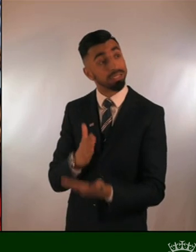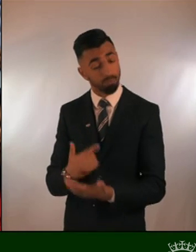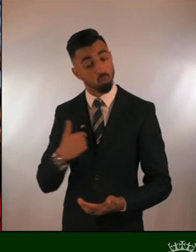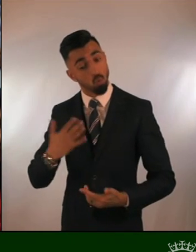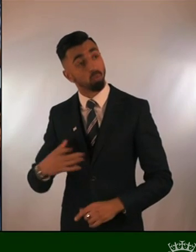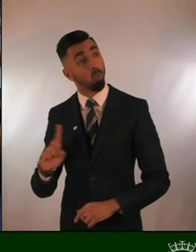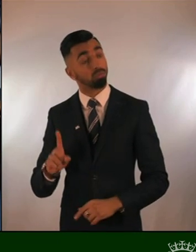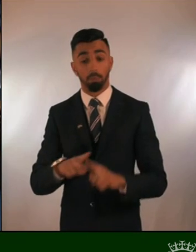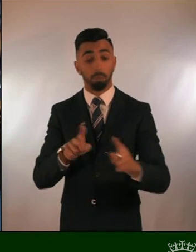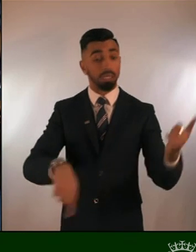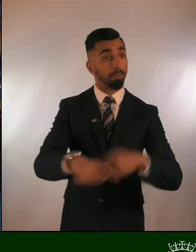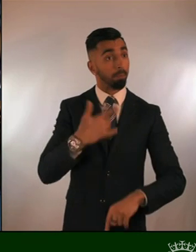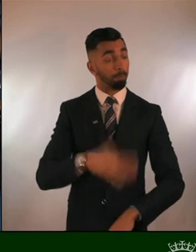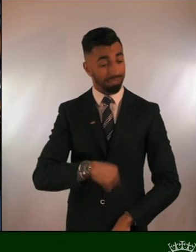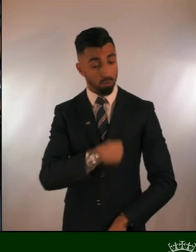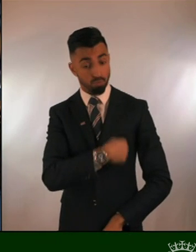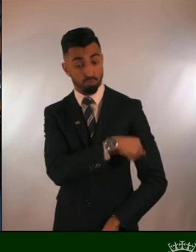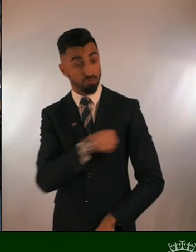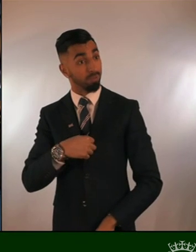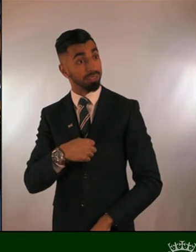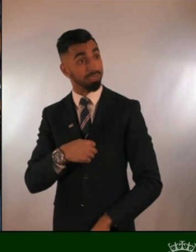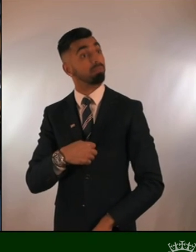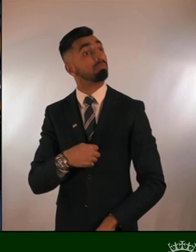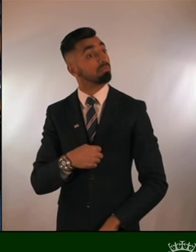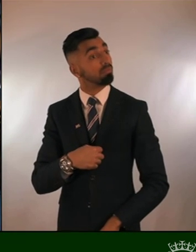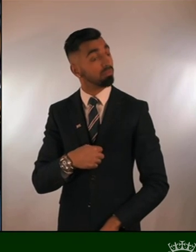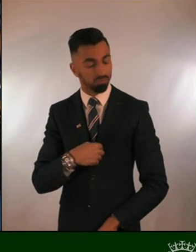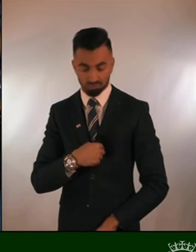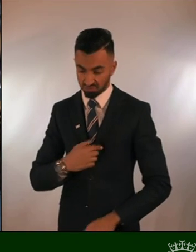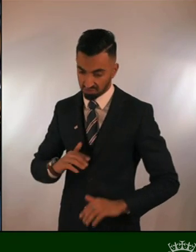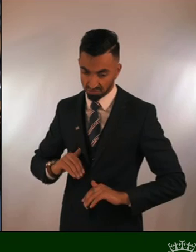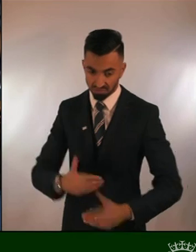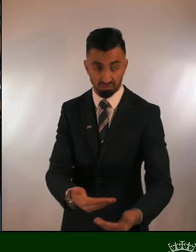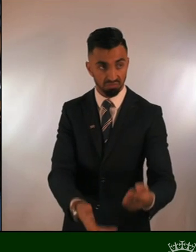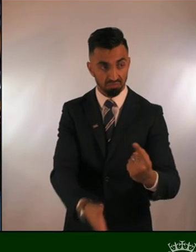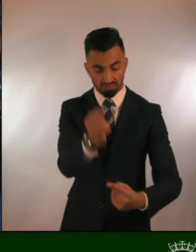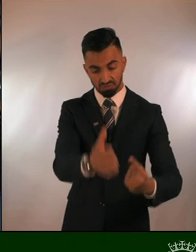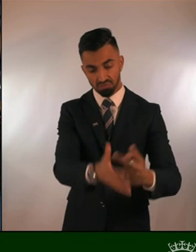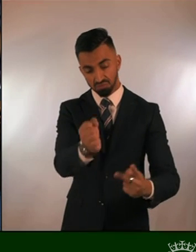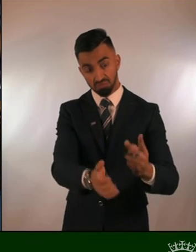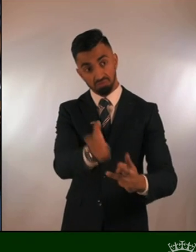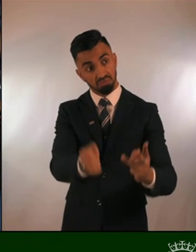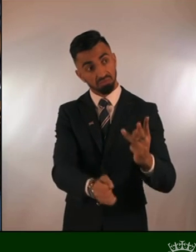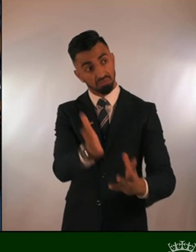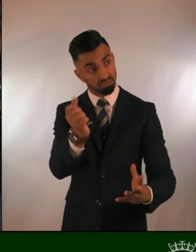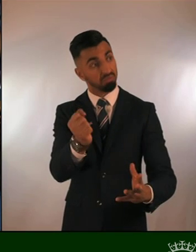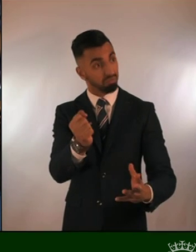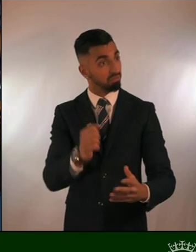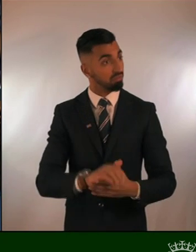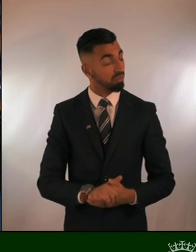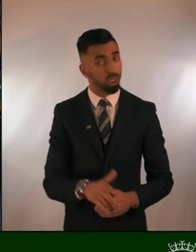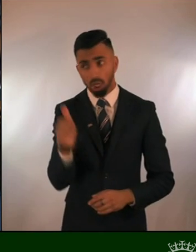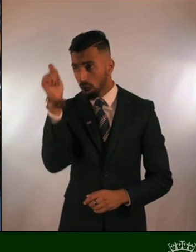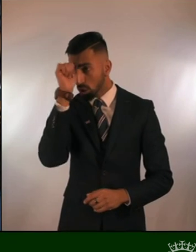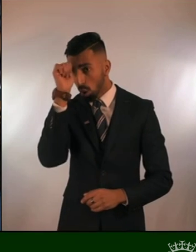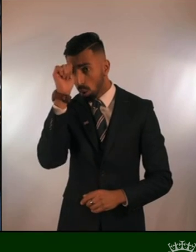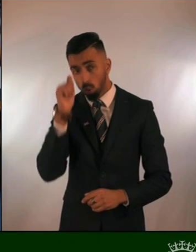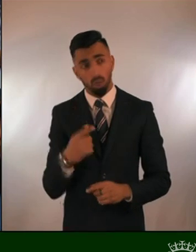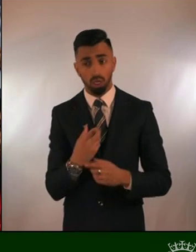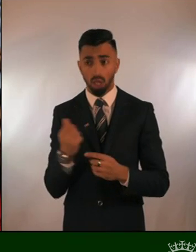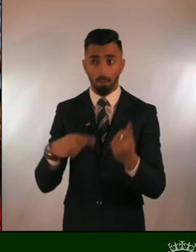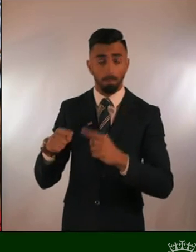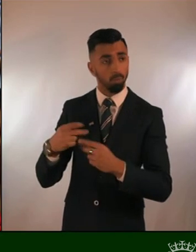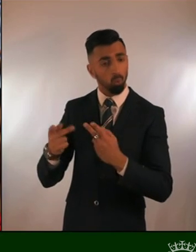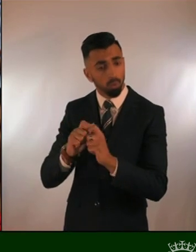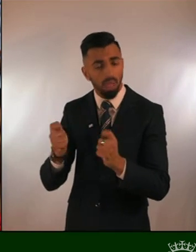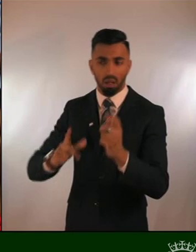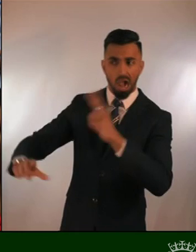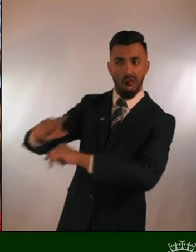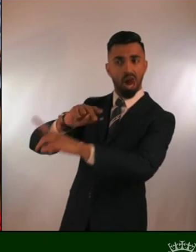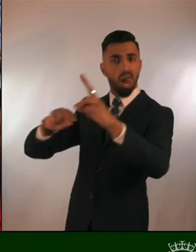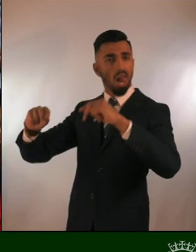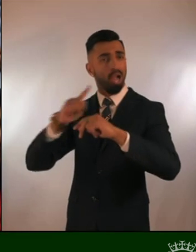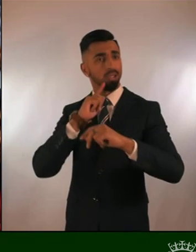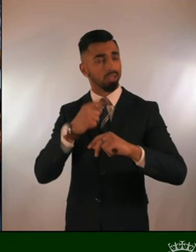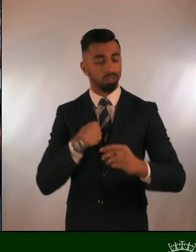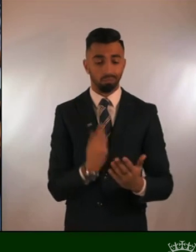That is why, despite the speculation, today’s Budget is delivered not just within the fiscal rules in our manifesto, but with room to spare.